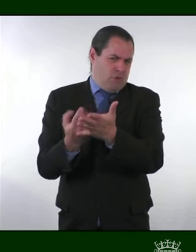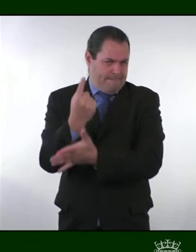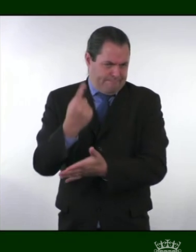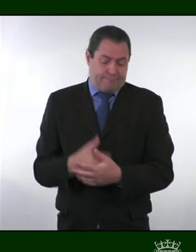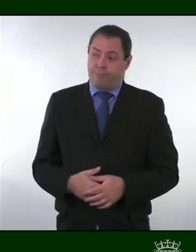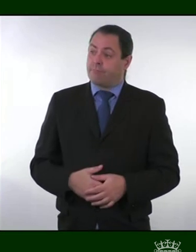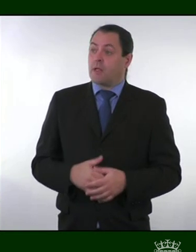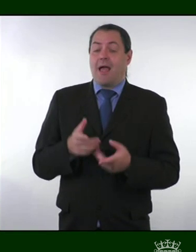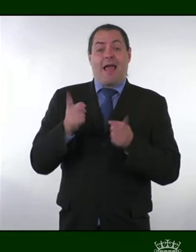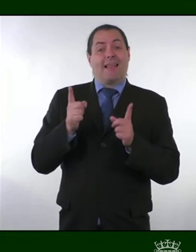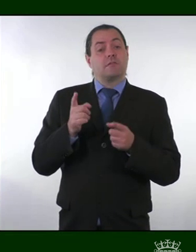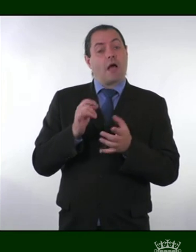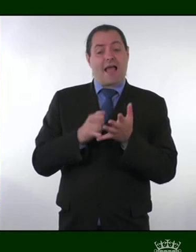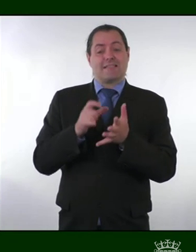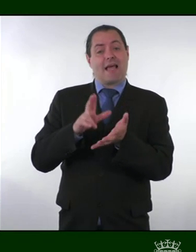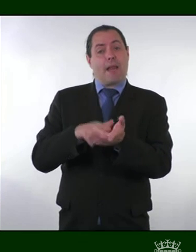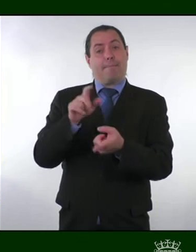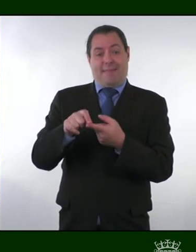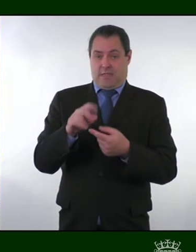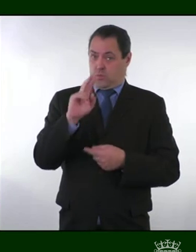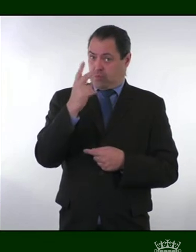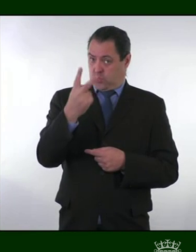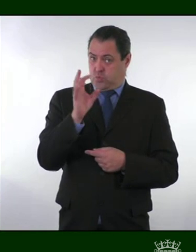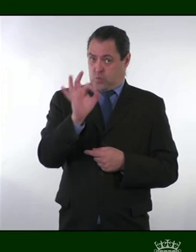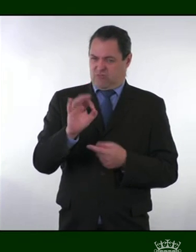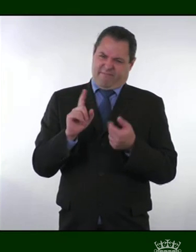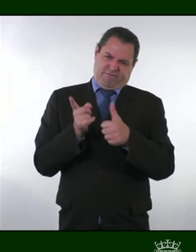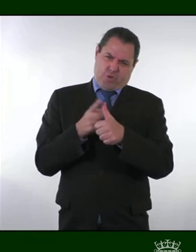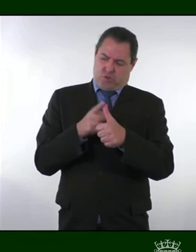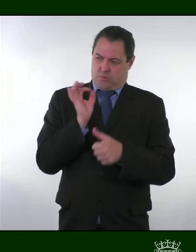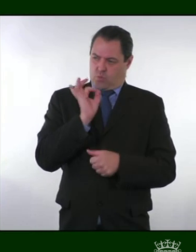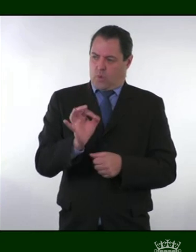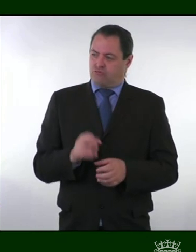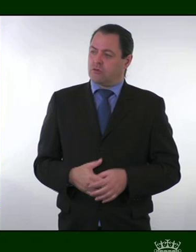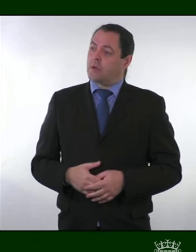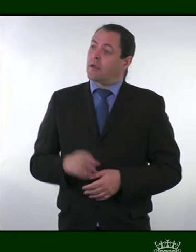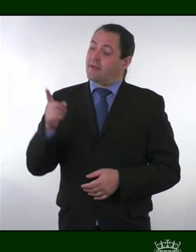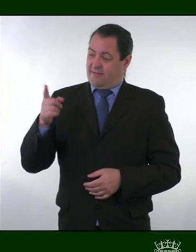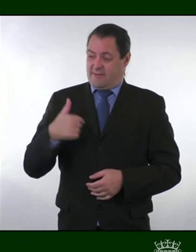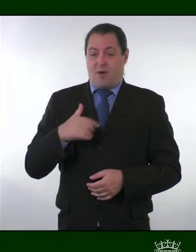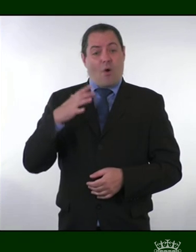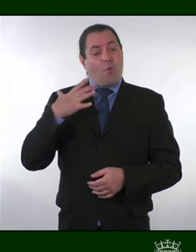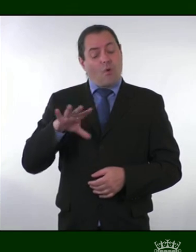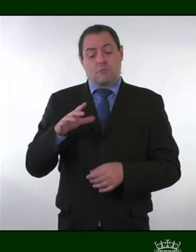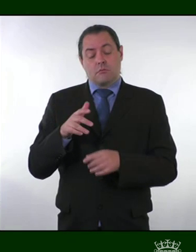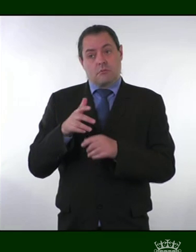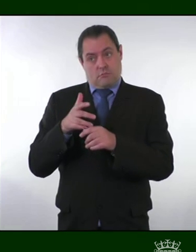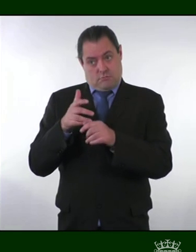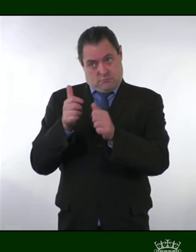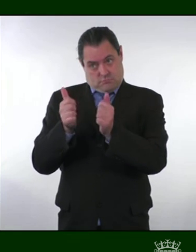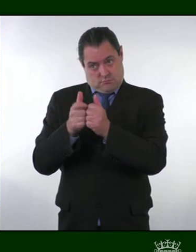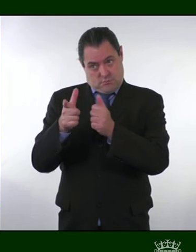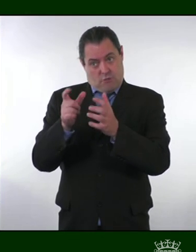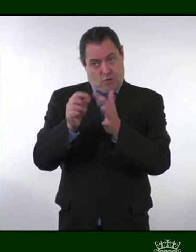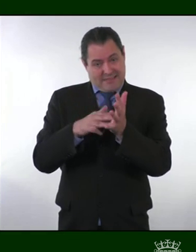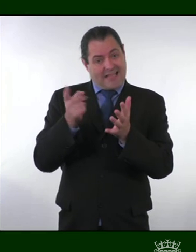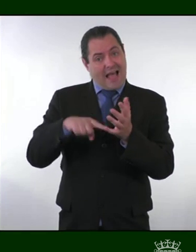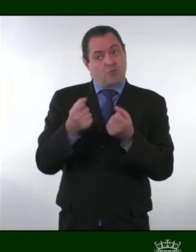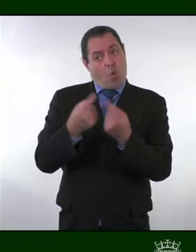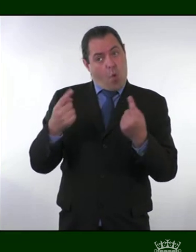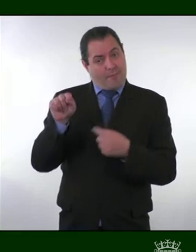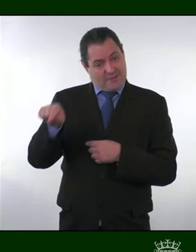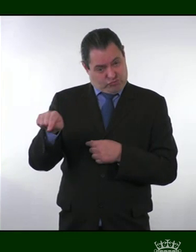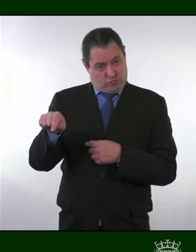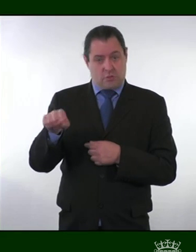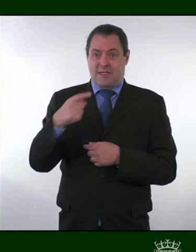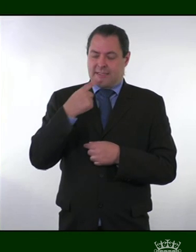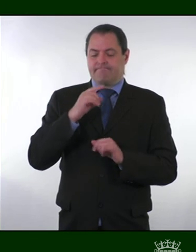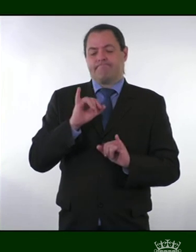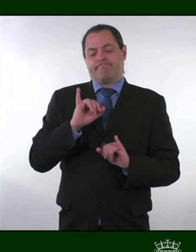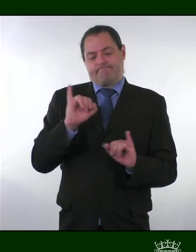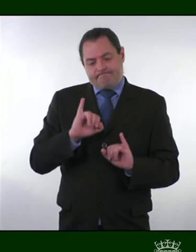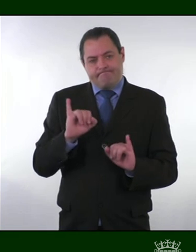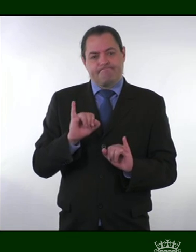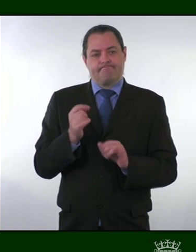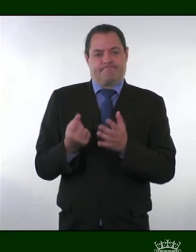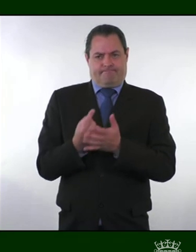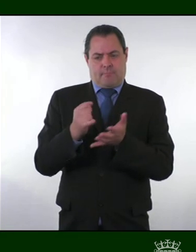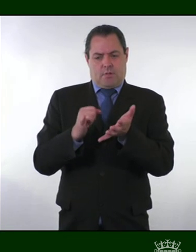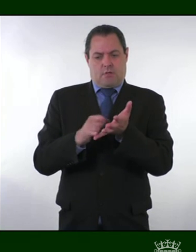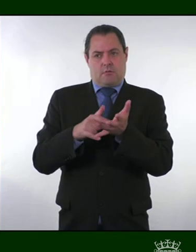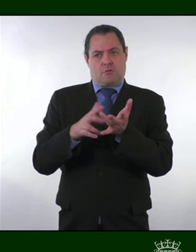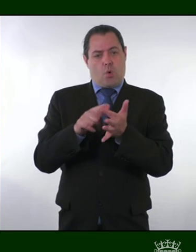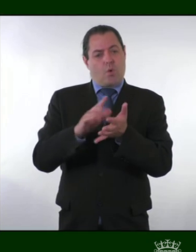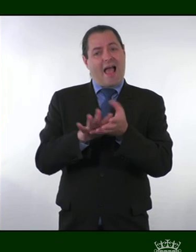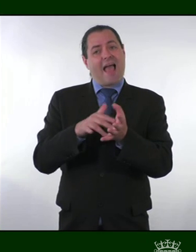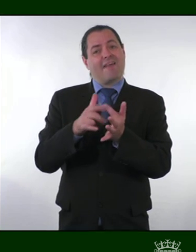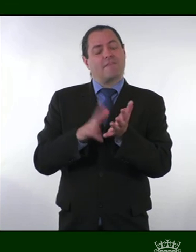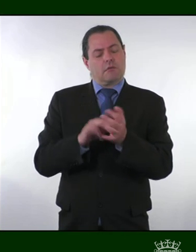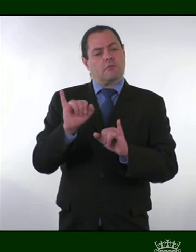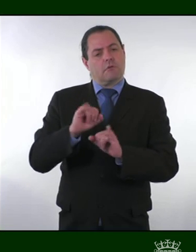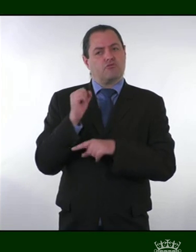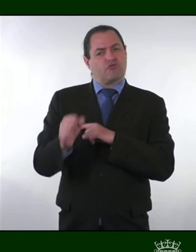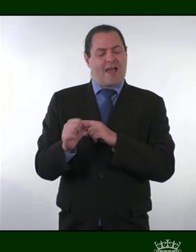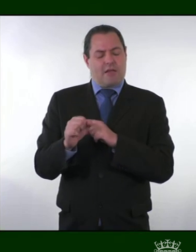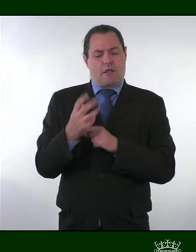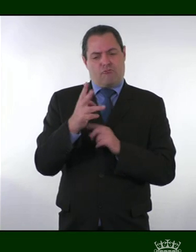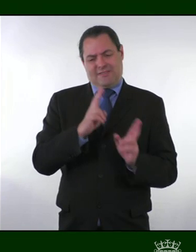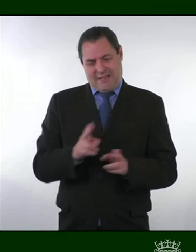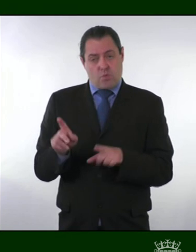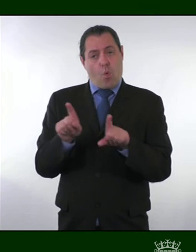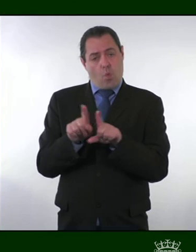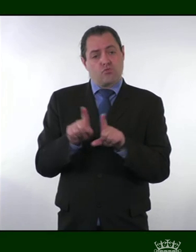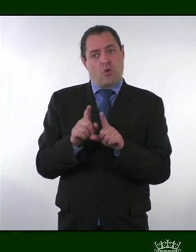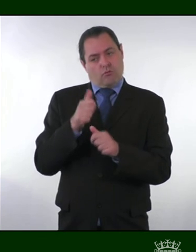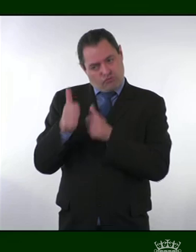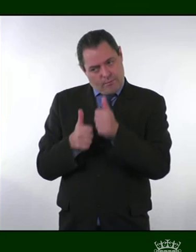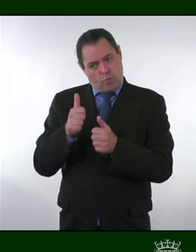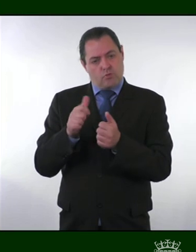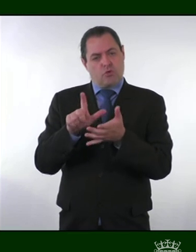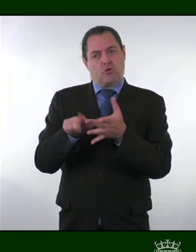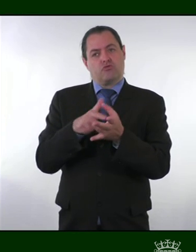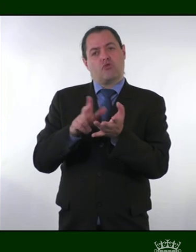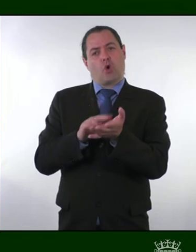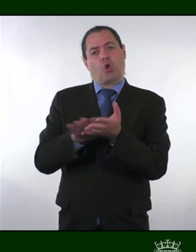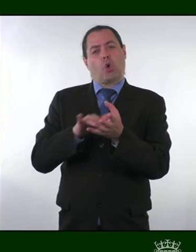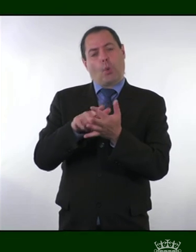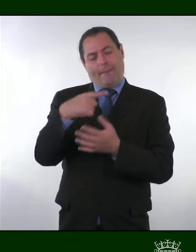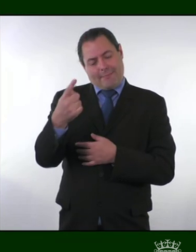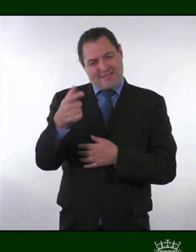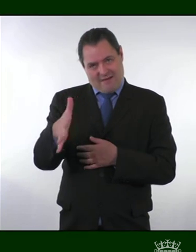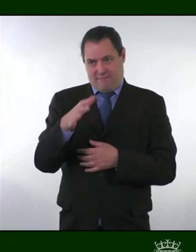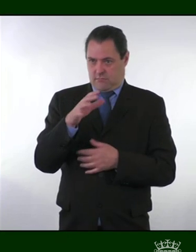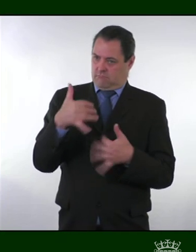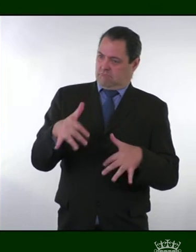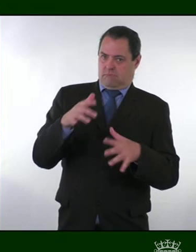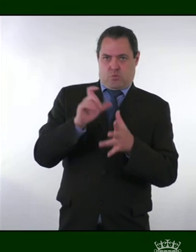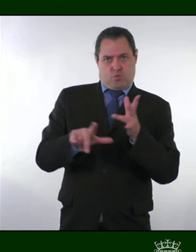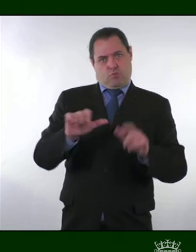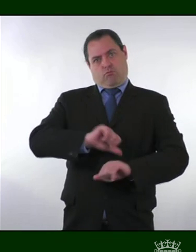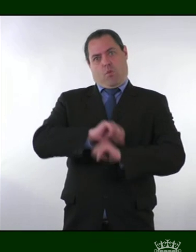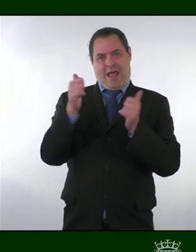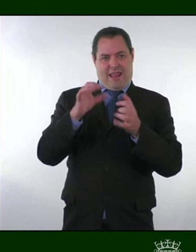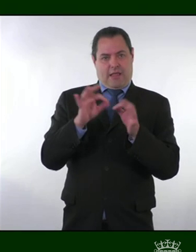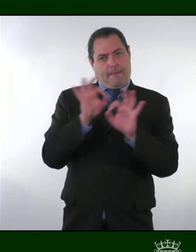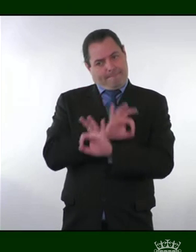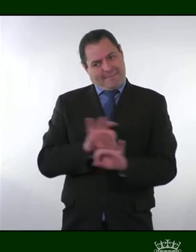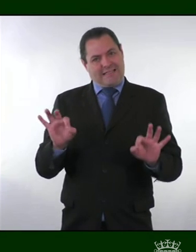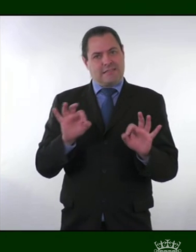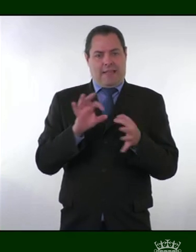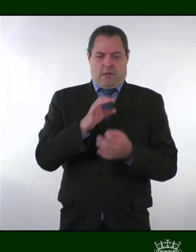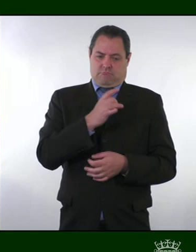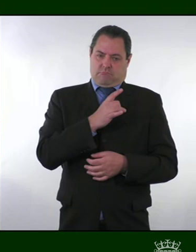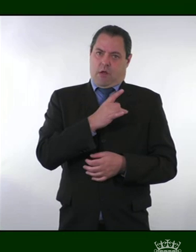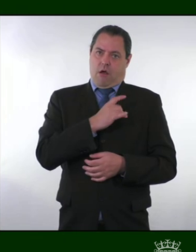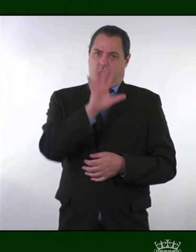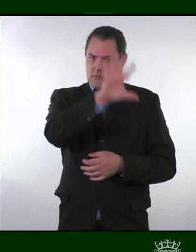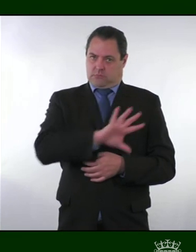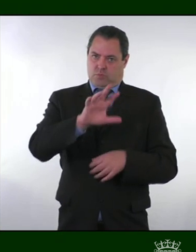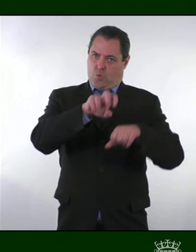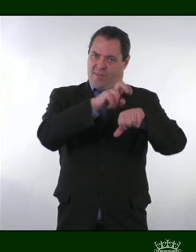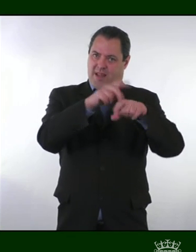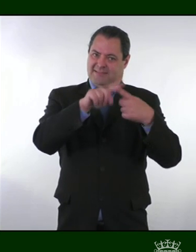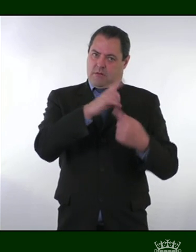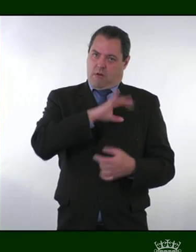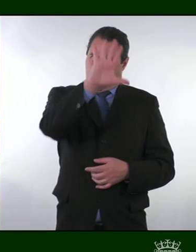May I associate myself with the remarks of the Prime Minister and the Leader of the Opposition on the tragedy that we witnessed close to Stonehaven, and indeed with the Leader of the Opposition’s tribute to John Hume—a man who did so much for the delivery of peace in the island of Ireland?